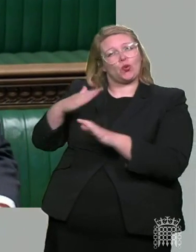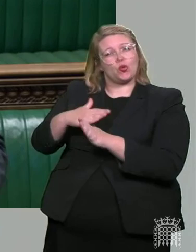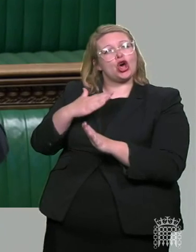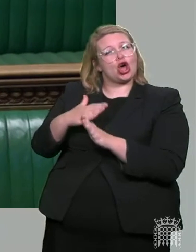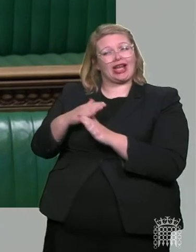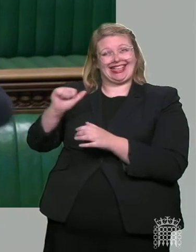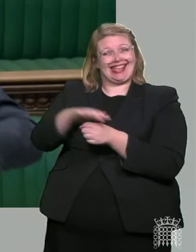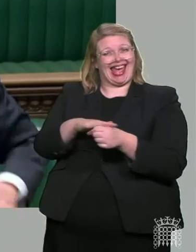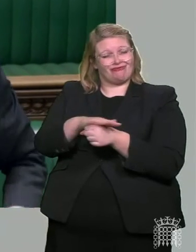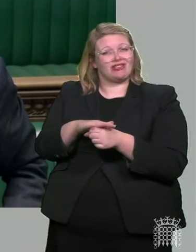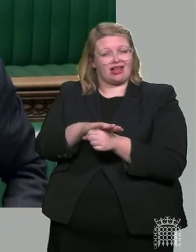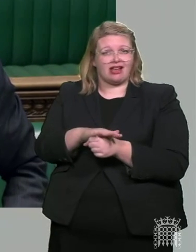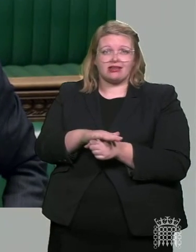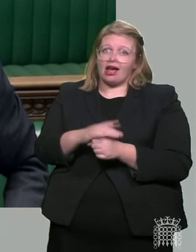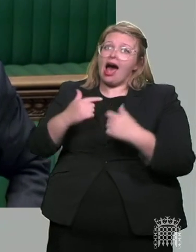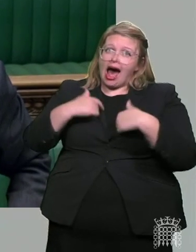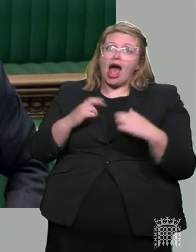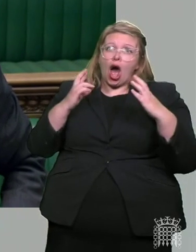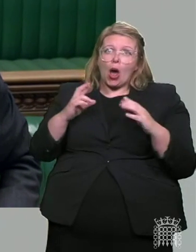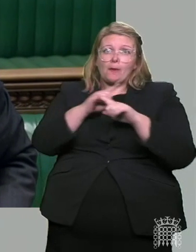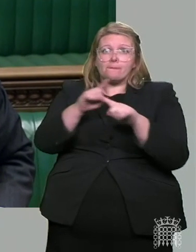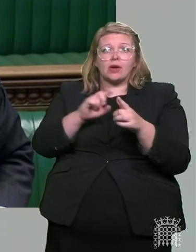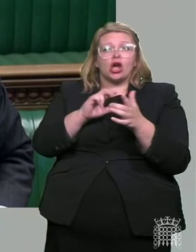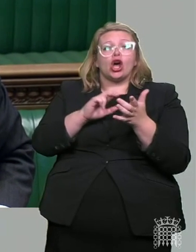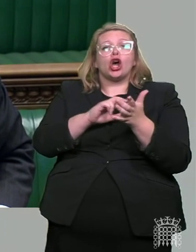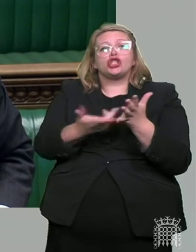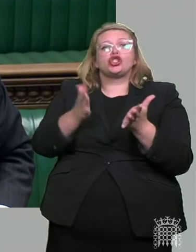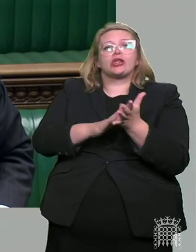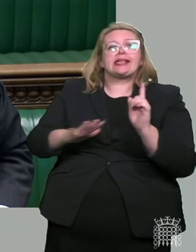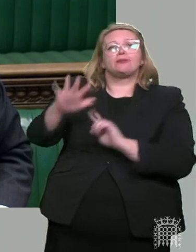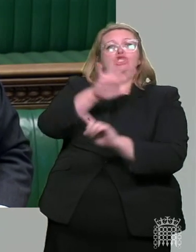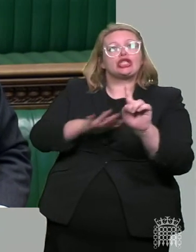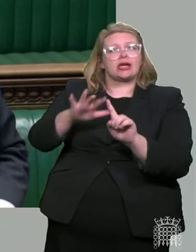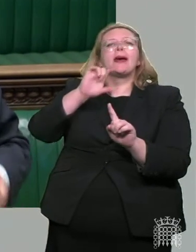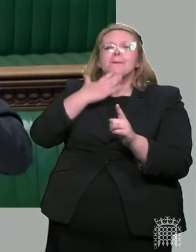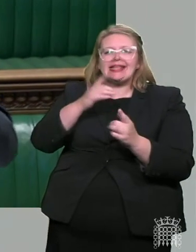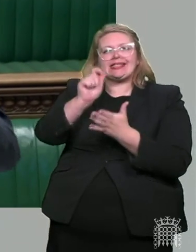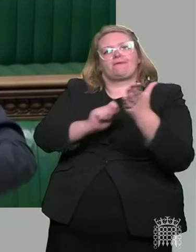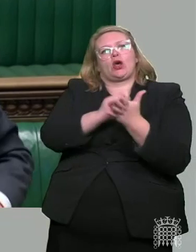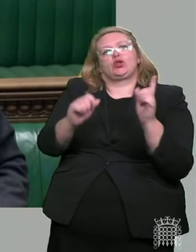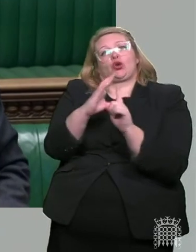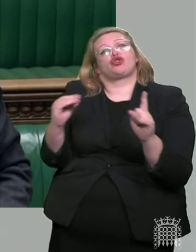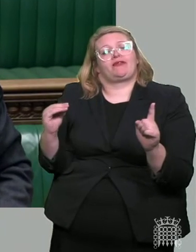My message would be, yes, I hope that the people of Nottinghamshire will get out and vote Conservative.